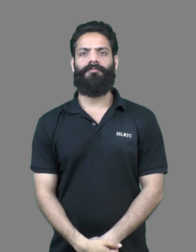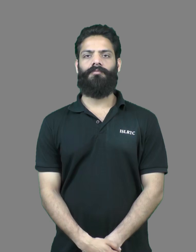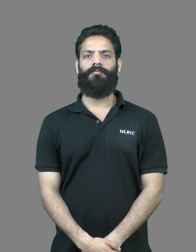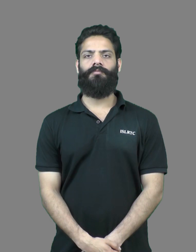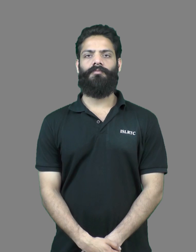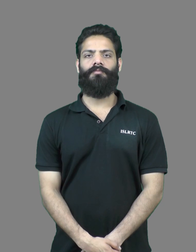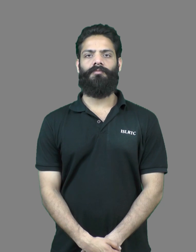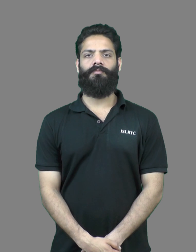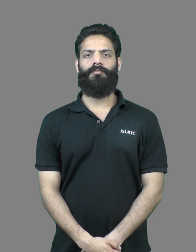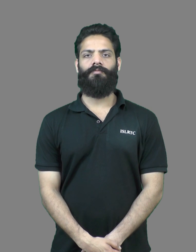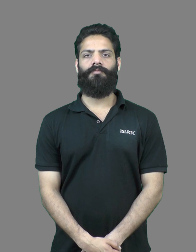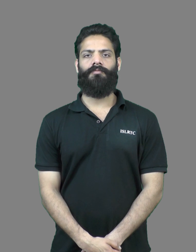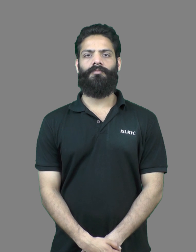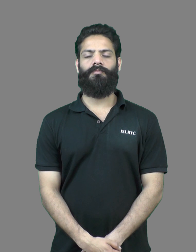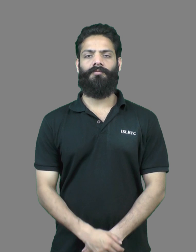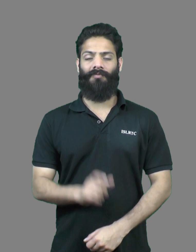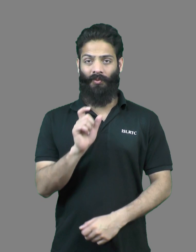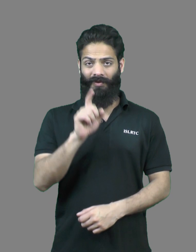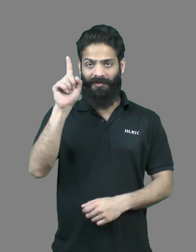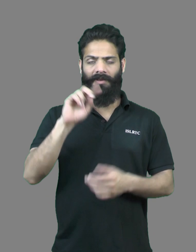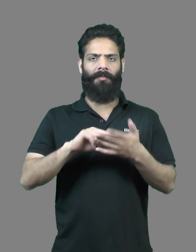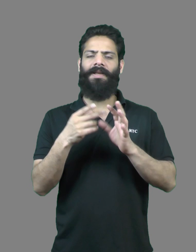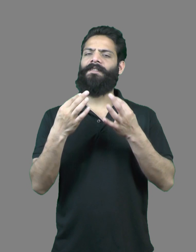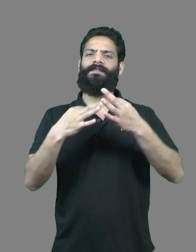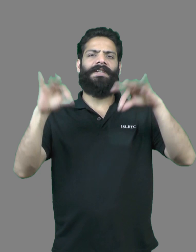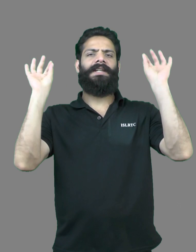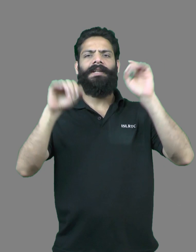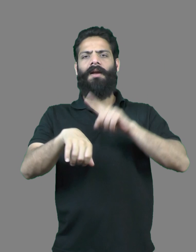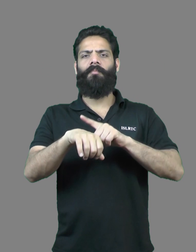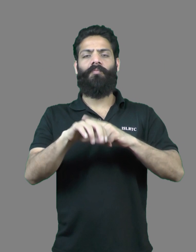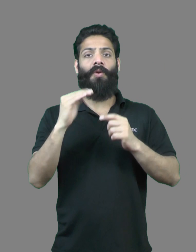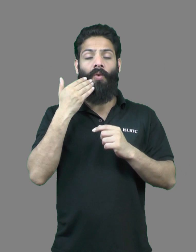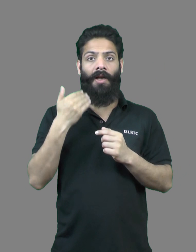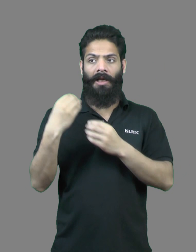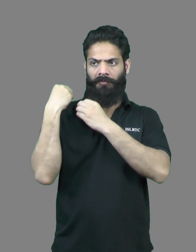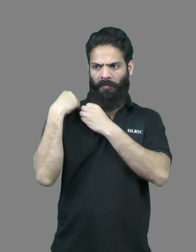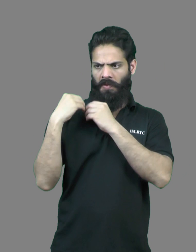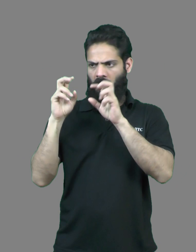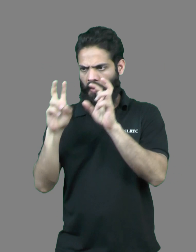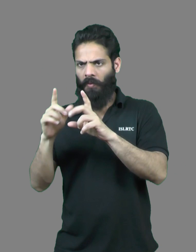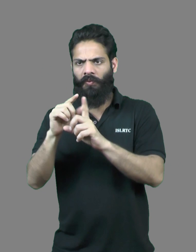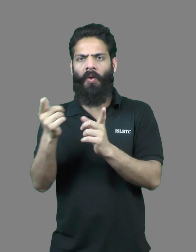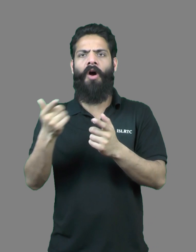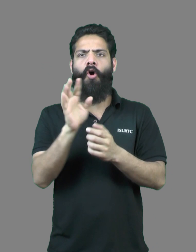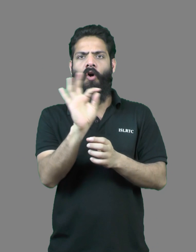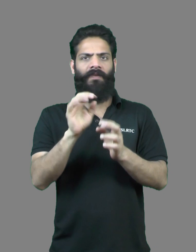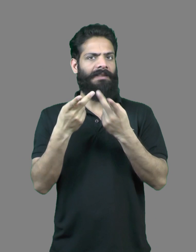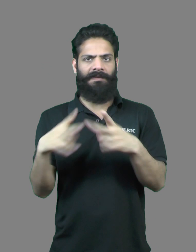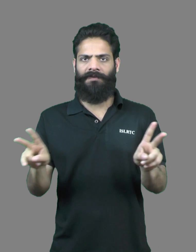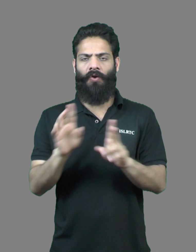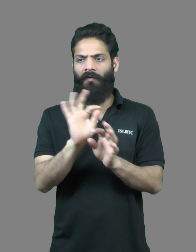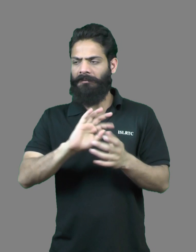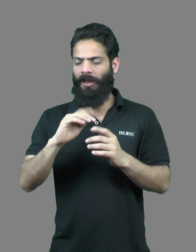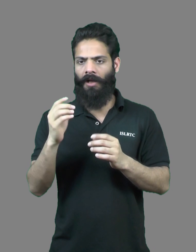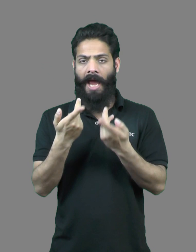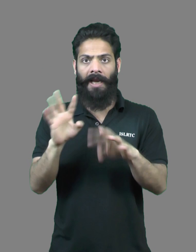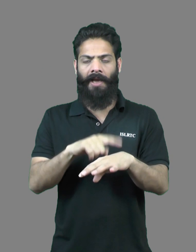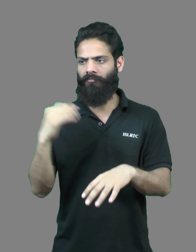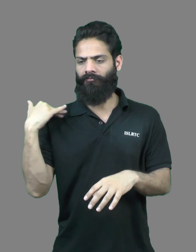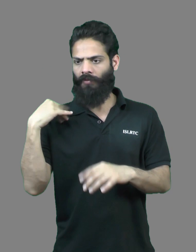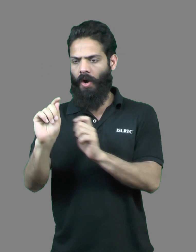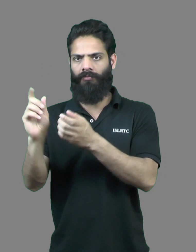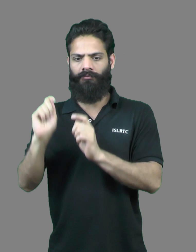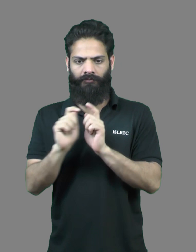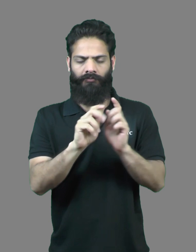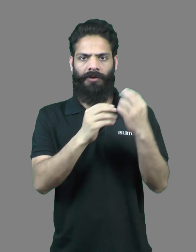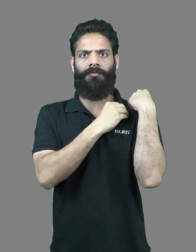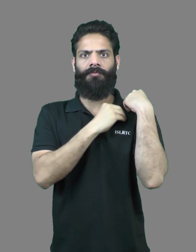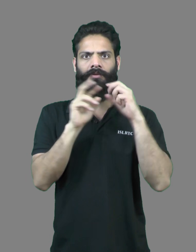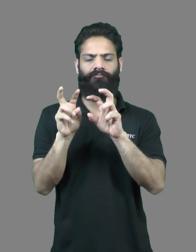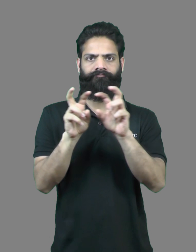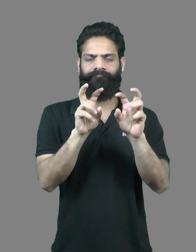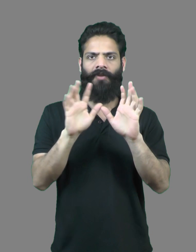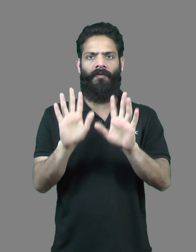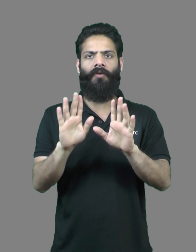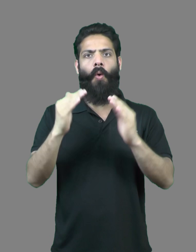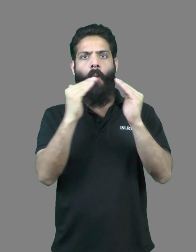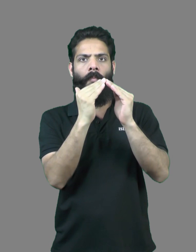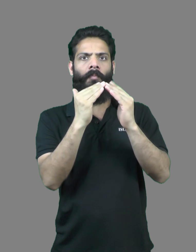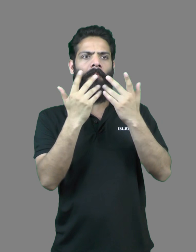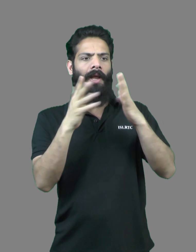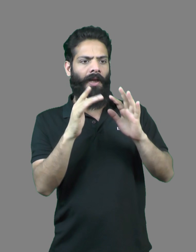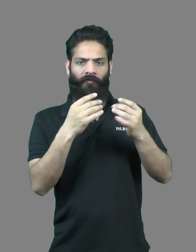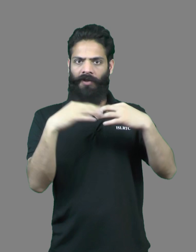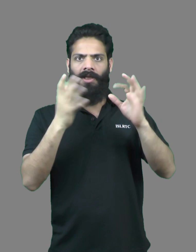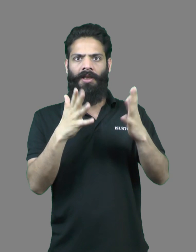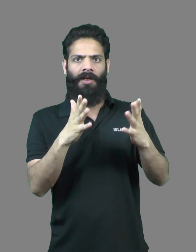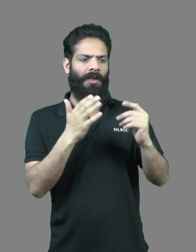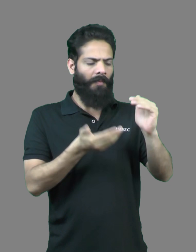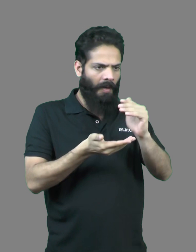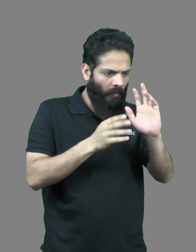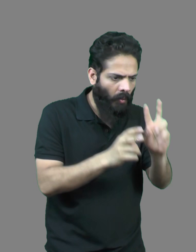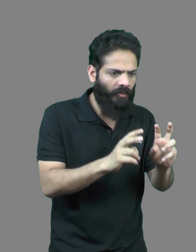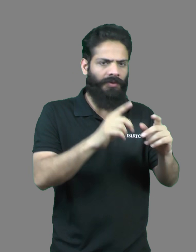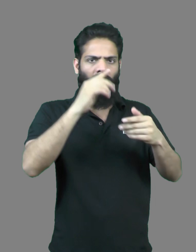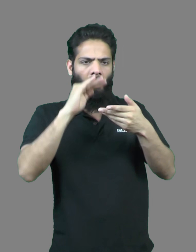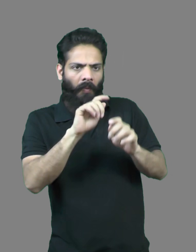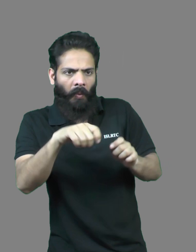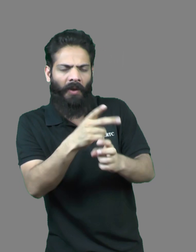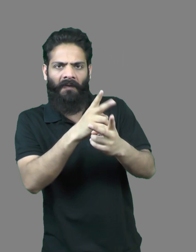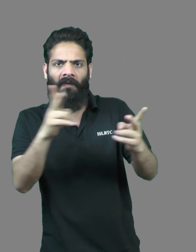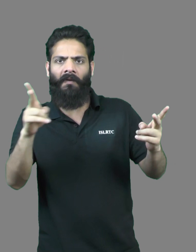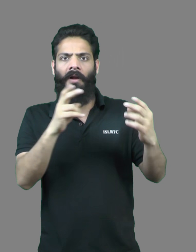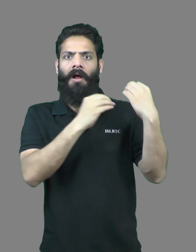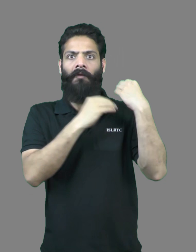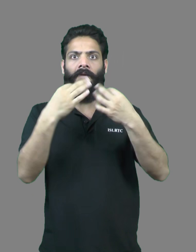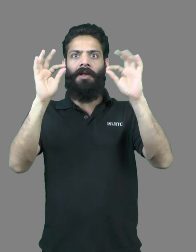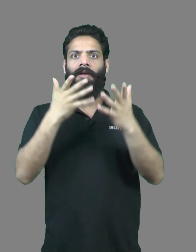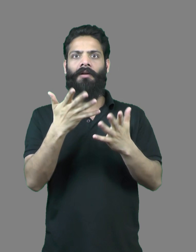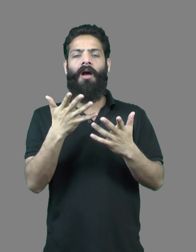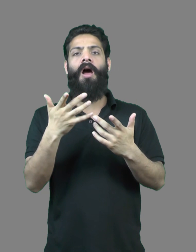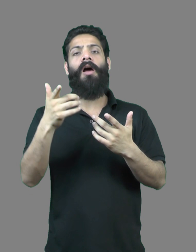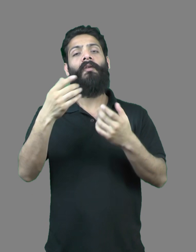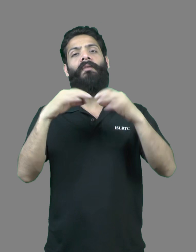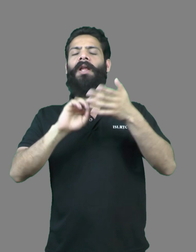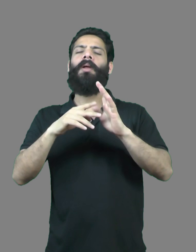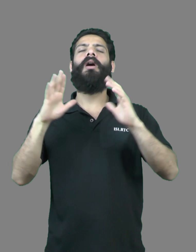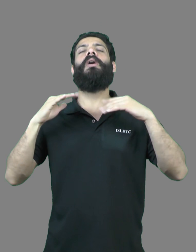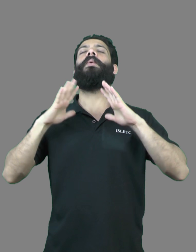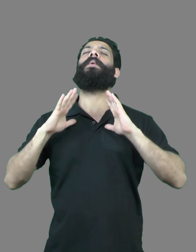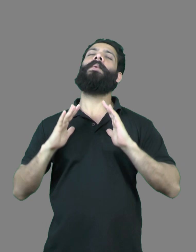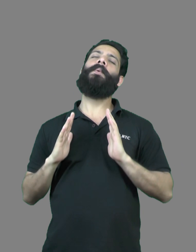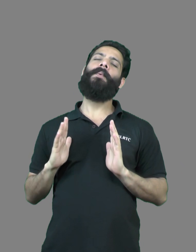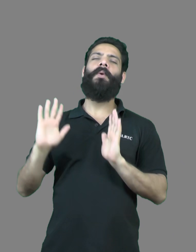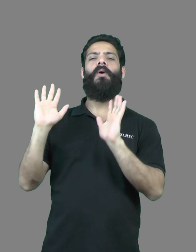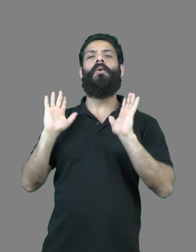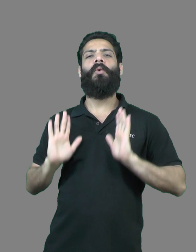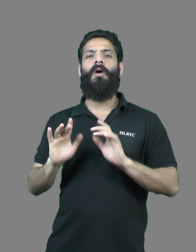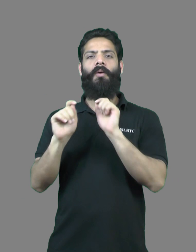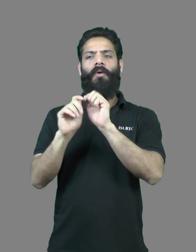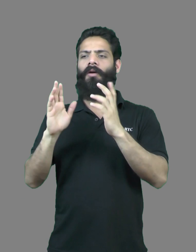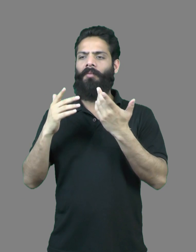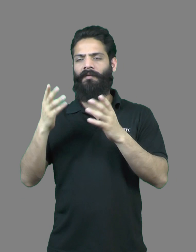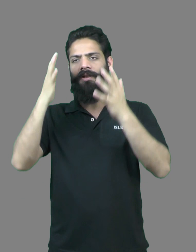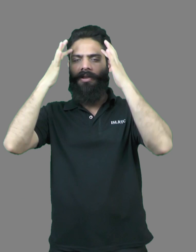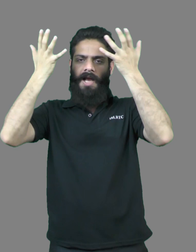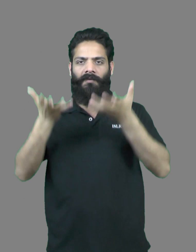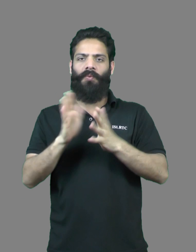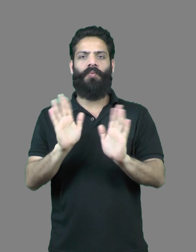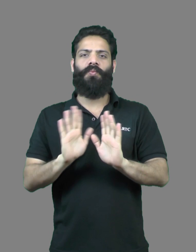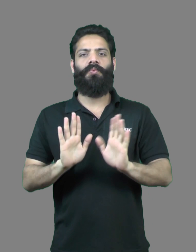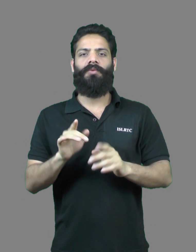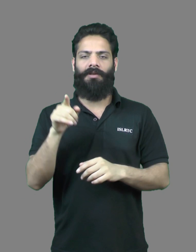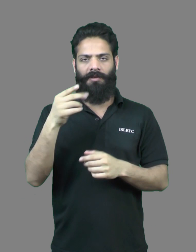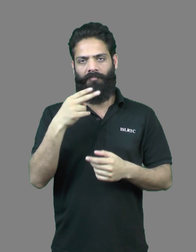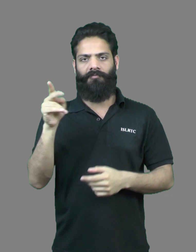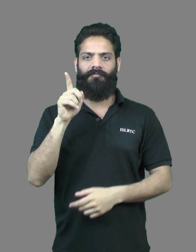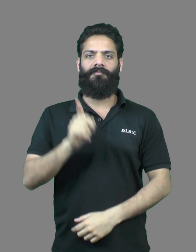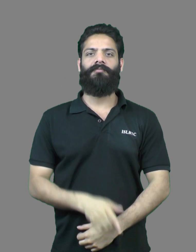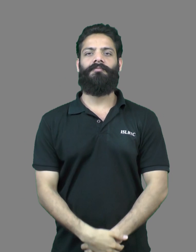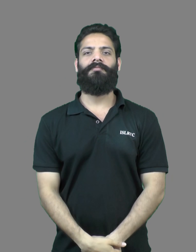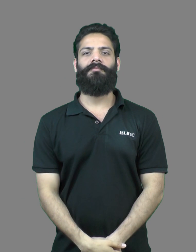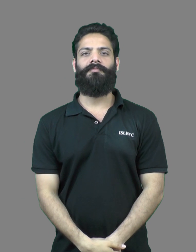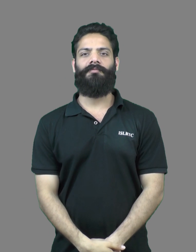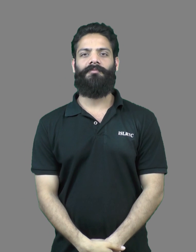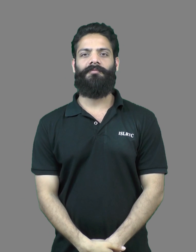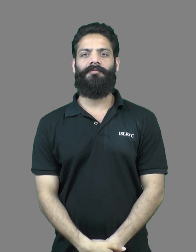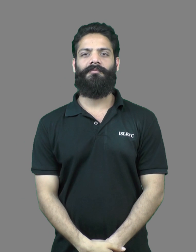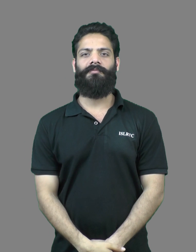Leisure